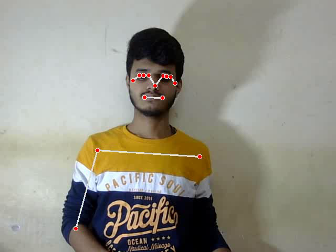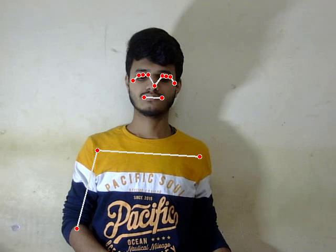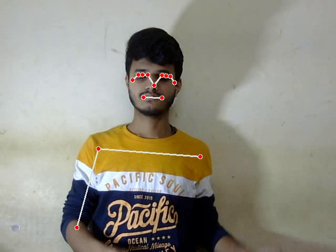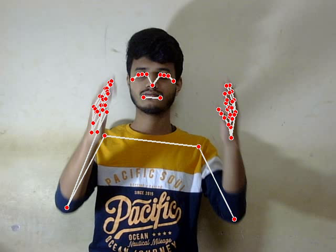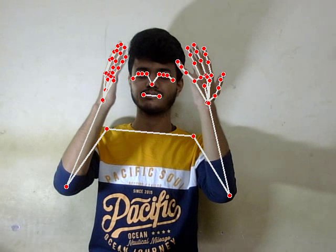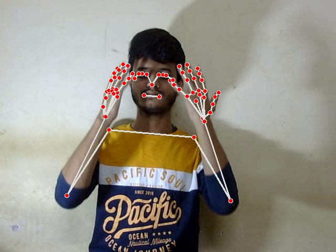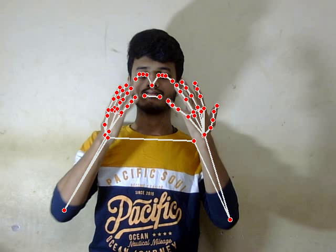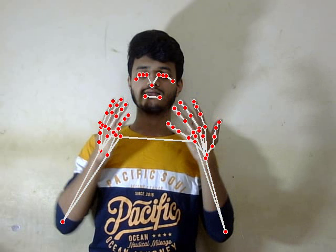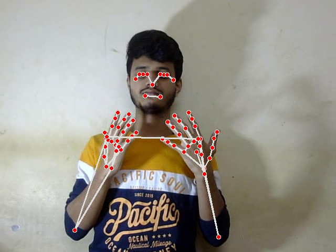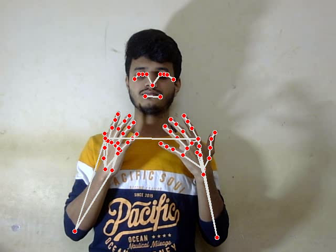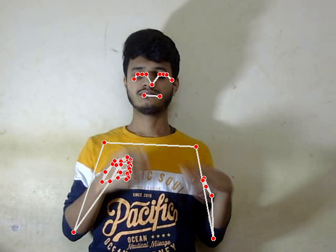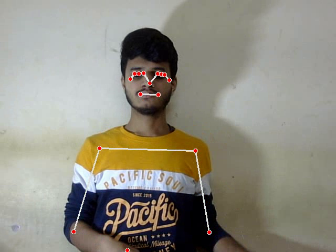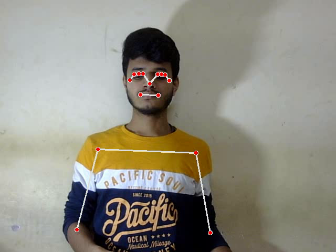sad